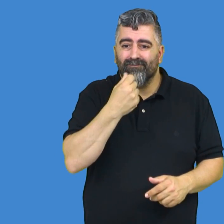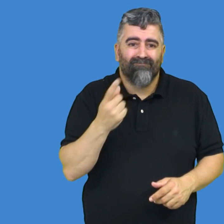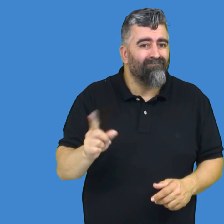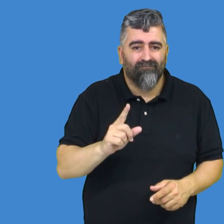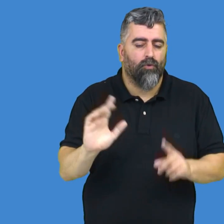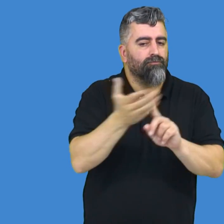no